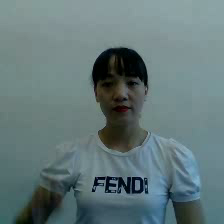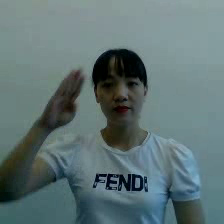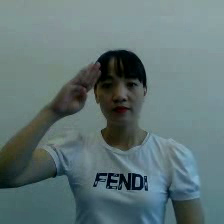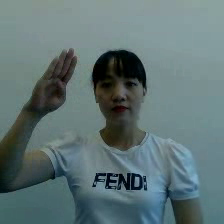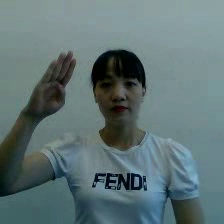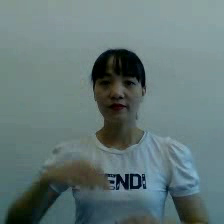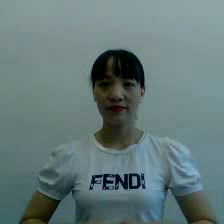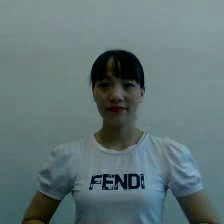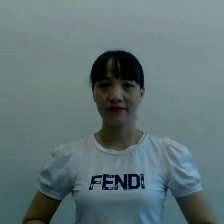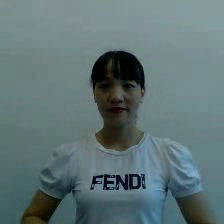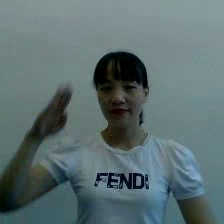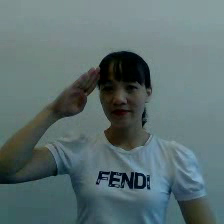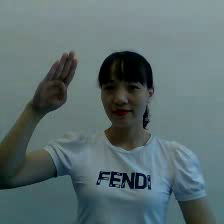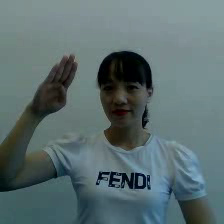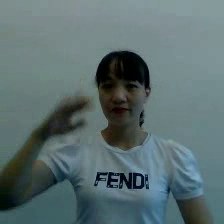Chậm lại